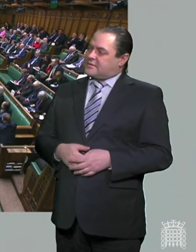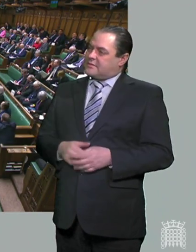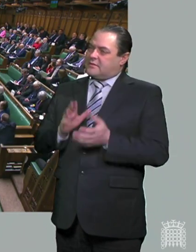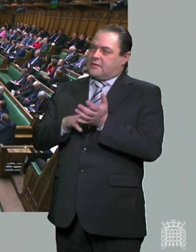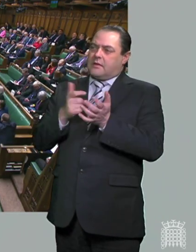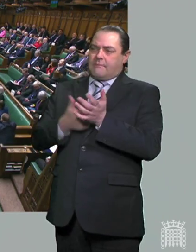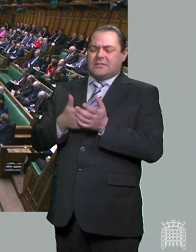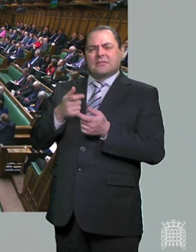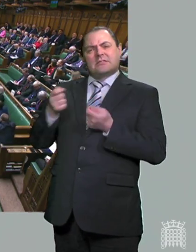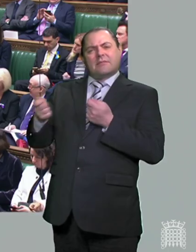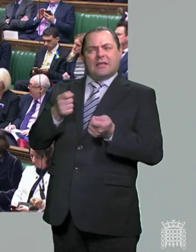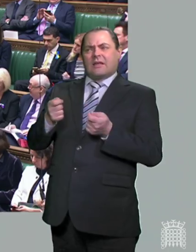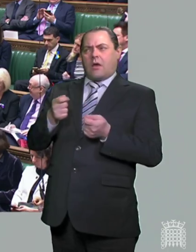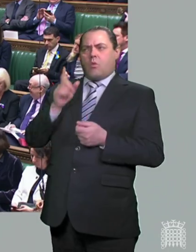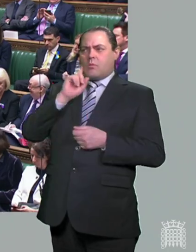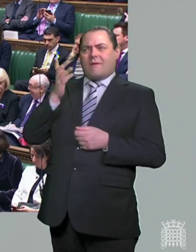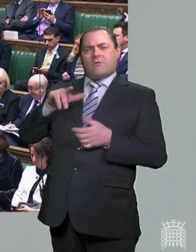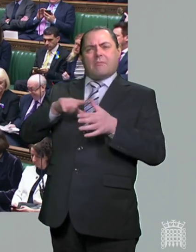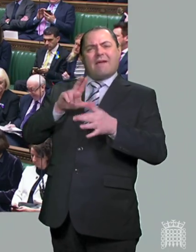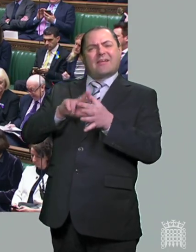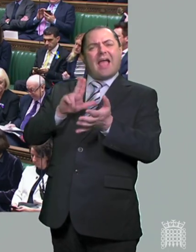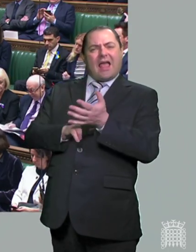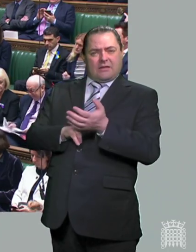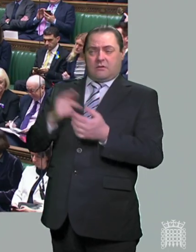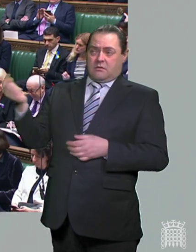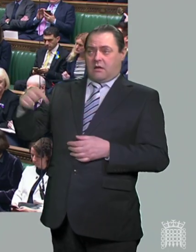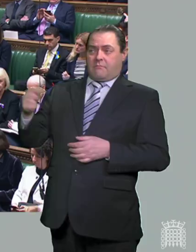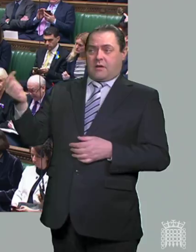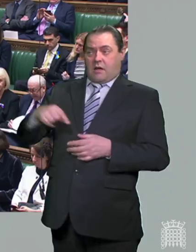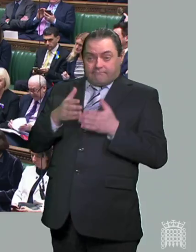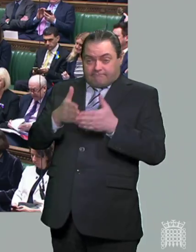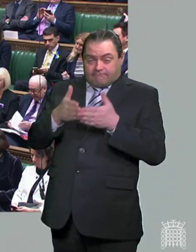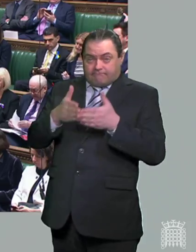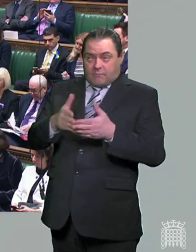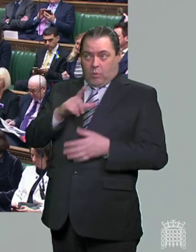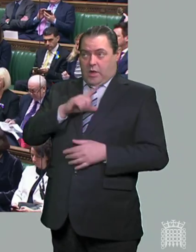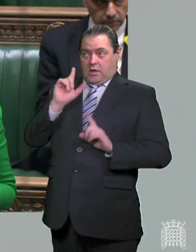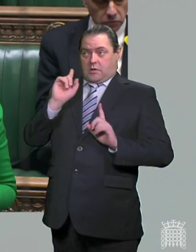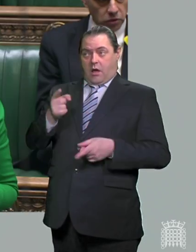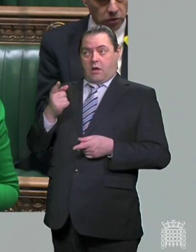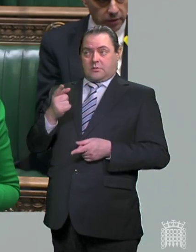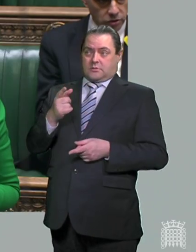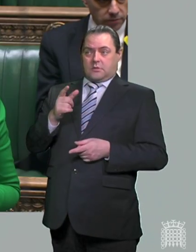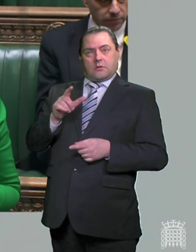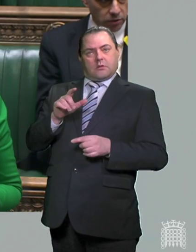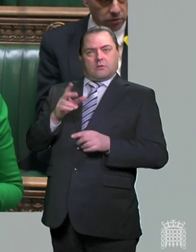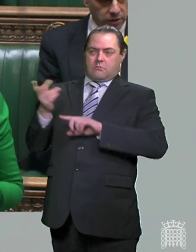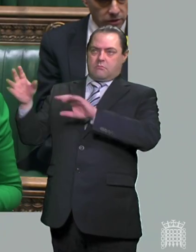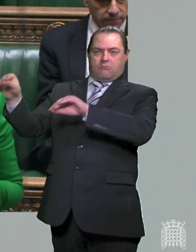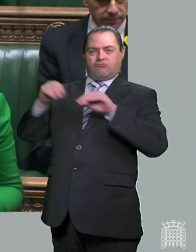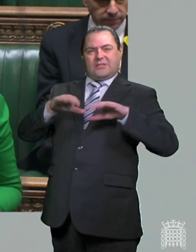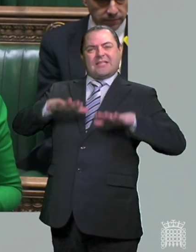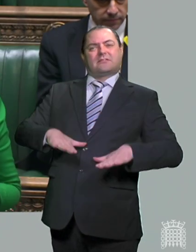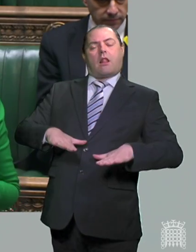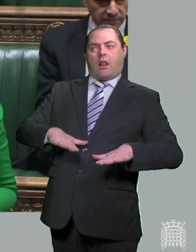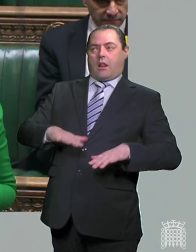An Afghan woman is smuggled into the UK on a small boat because she cannot access the resettlement scheme.